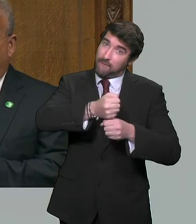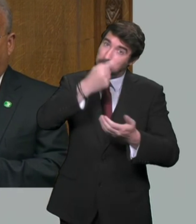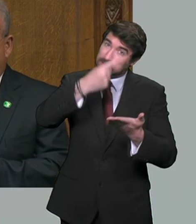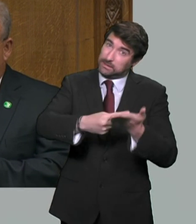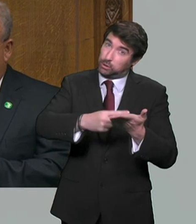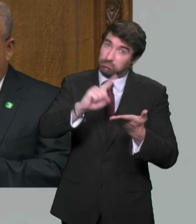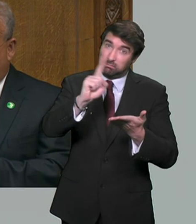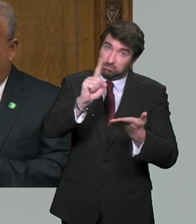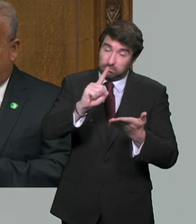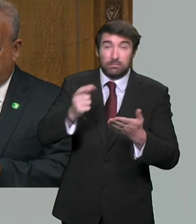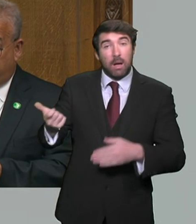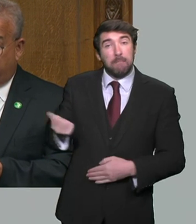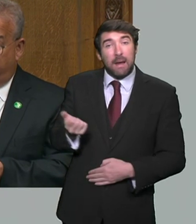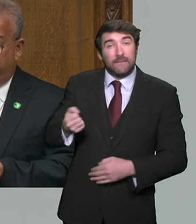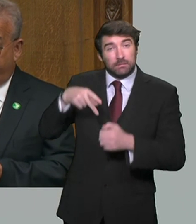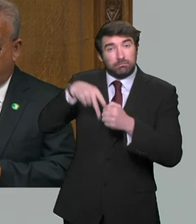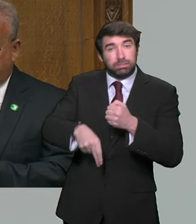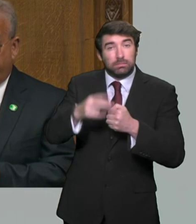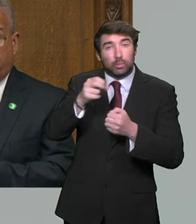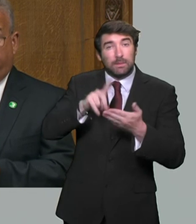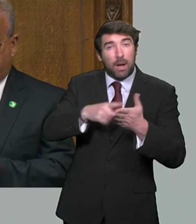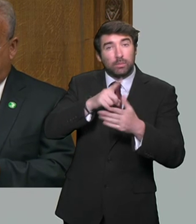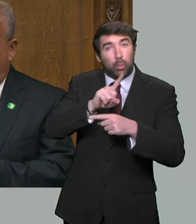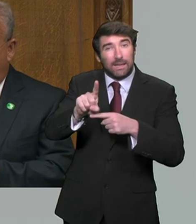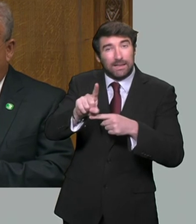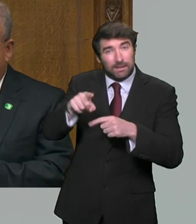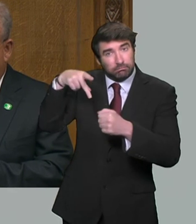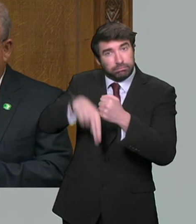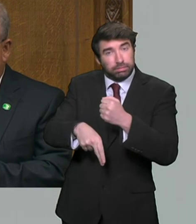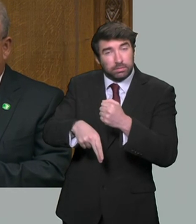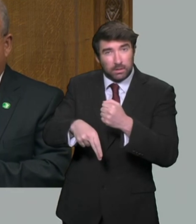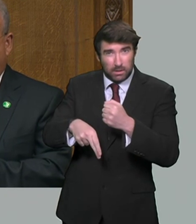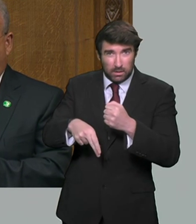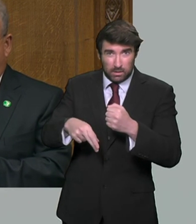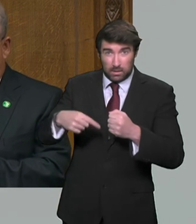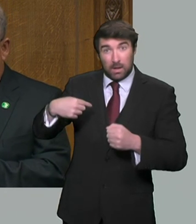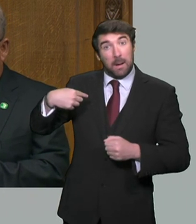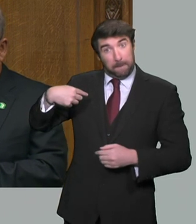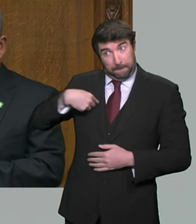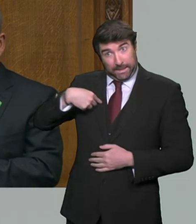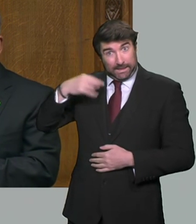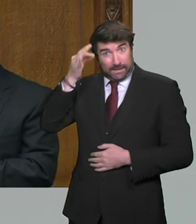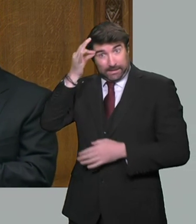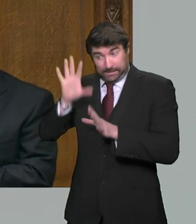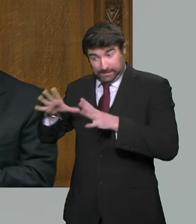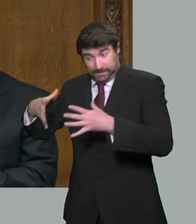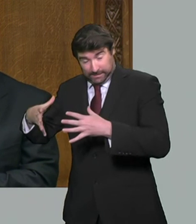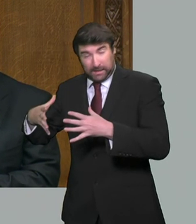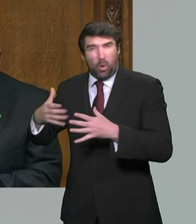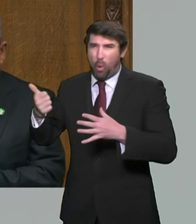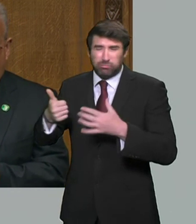That is more than 500 families and 1,000 children being forced into food poverty in my constituency of Birkenhead alone.